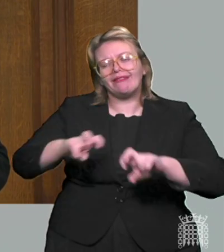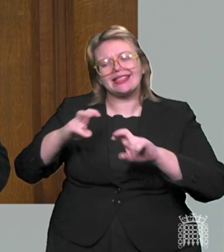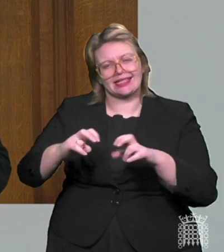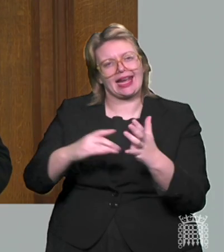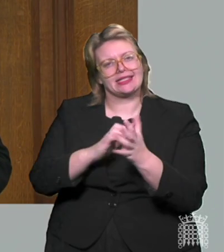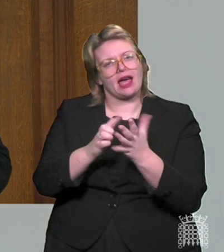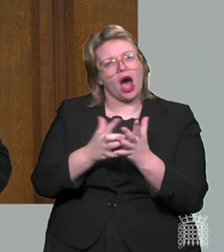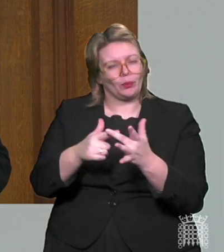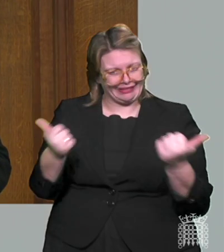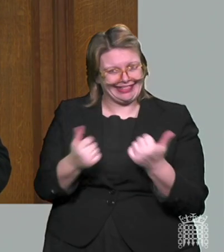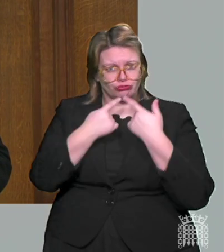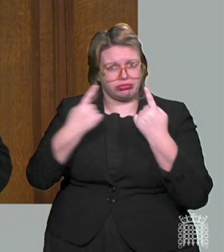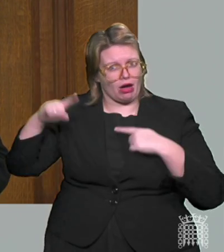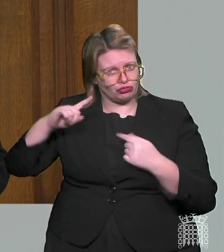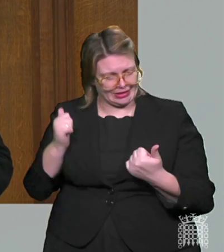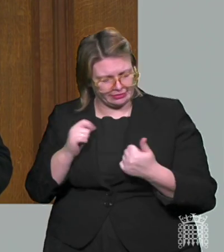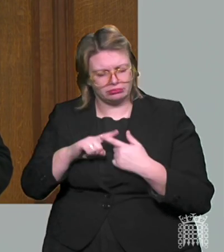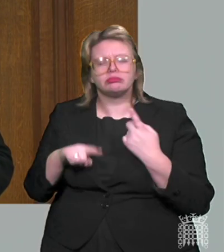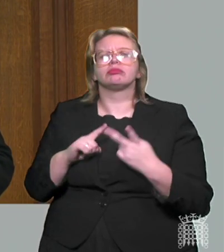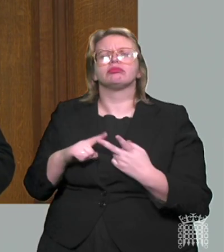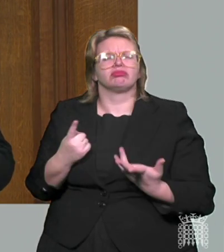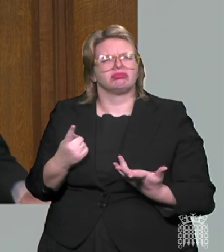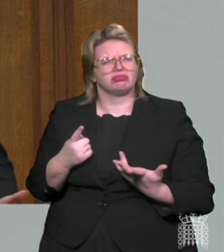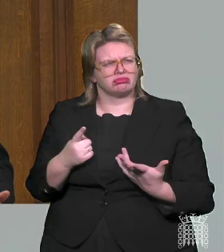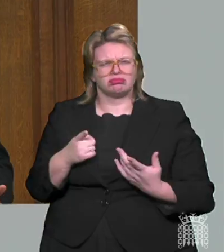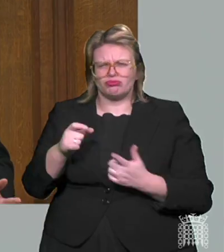The then Prime Minister knew. The media knew.